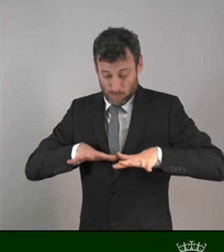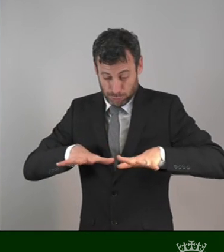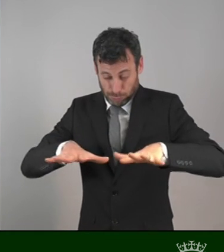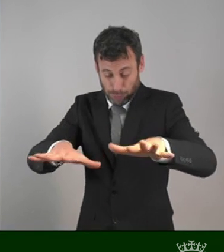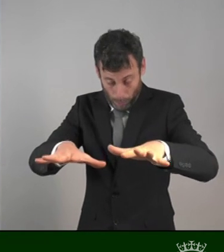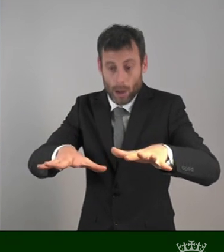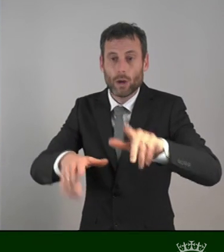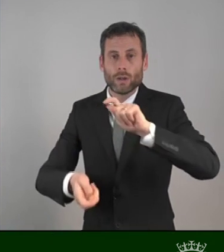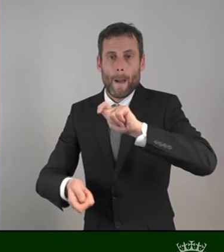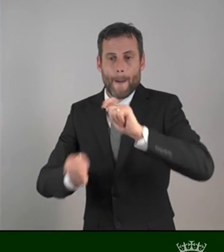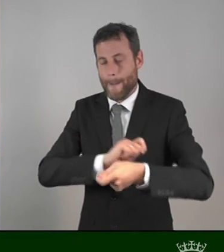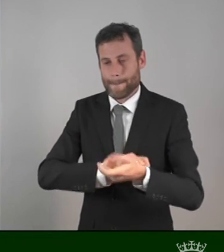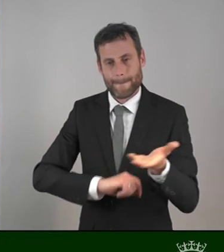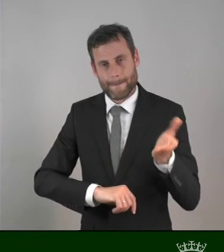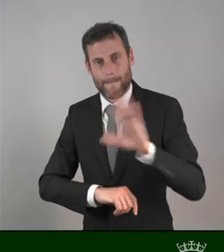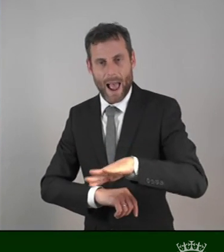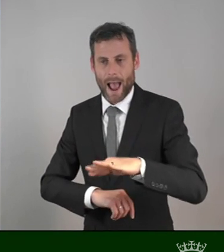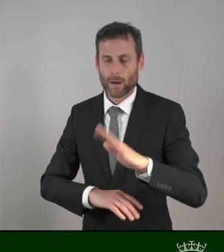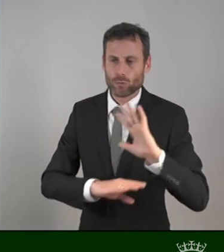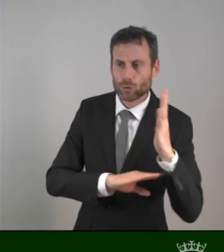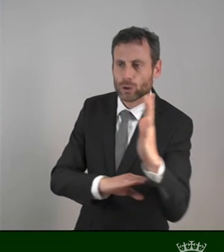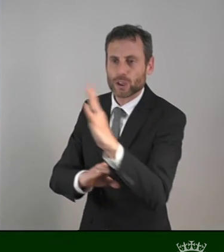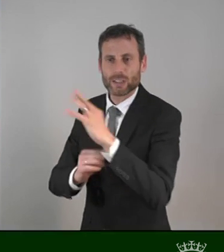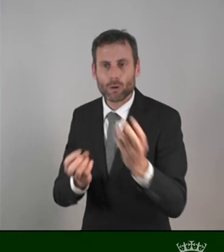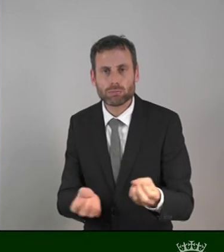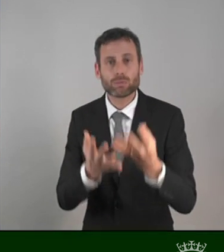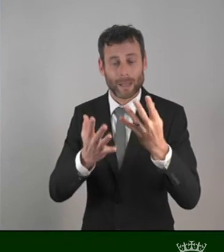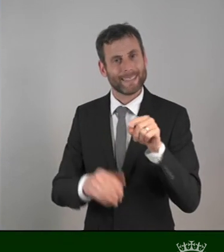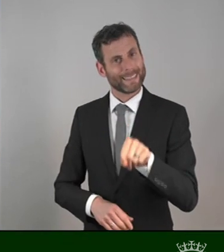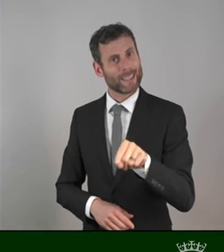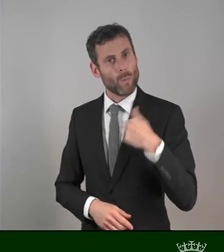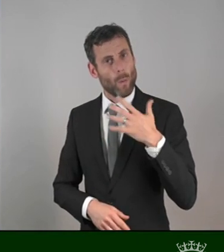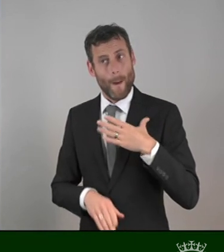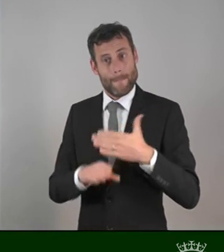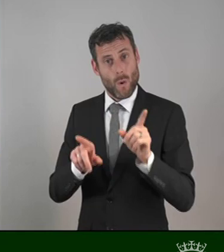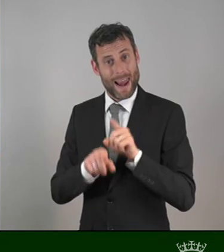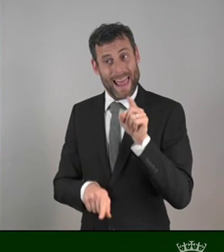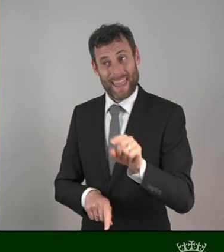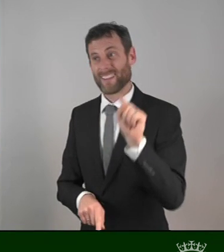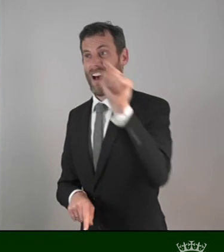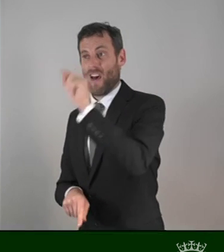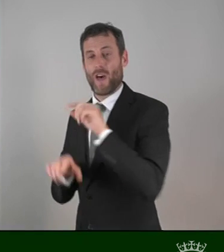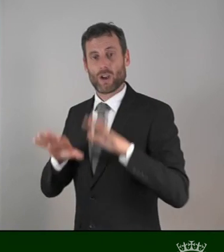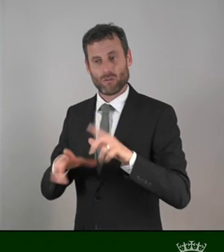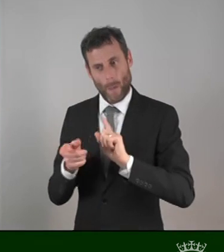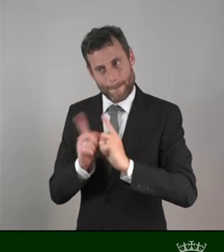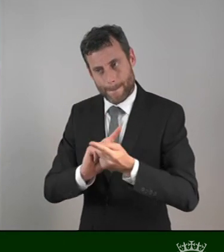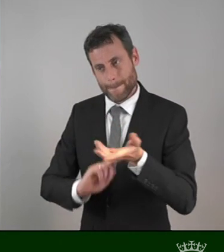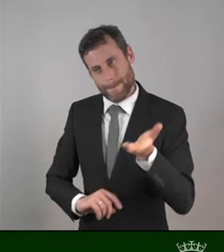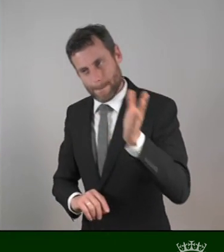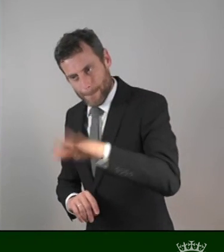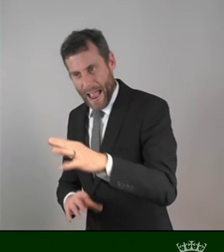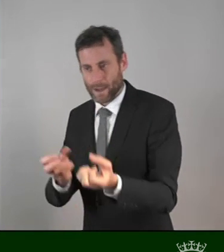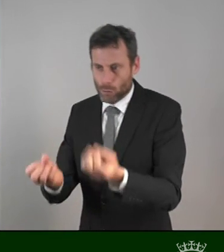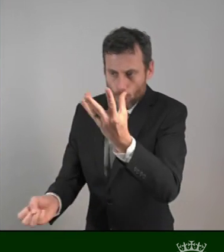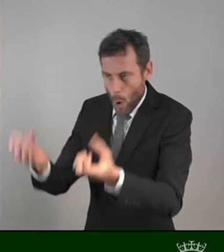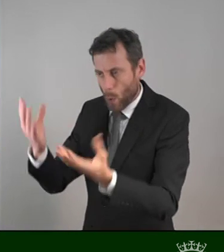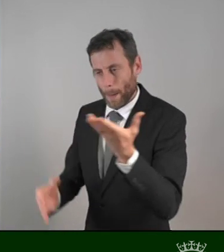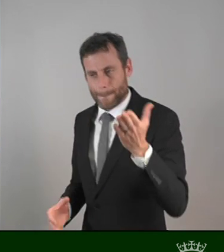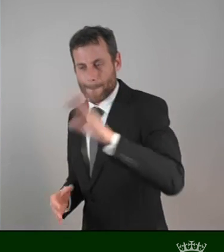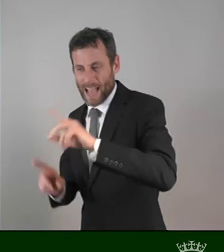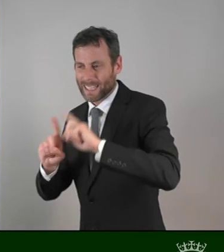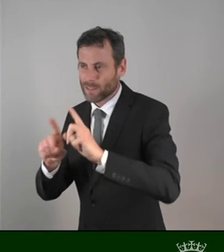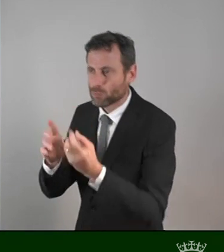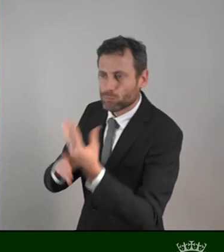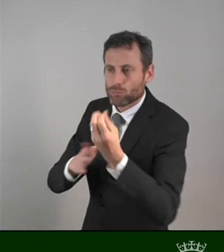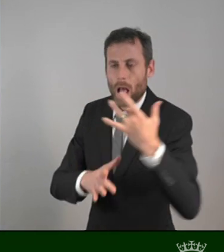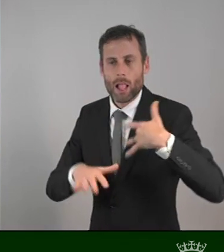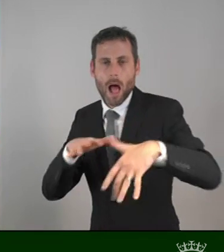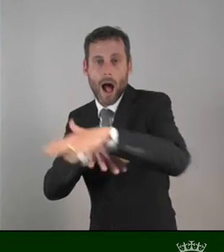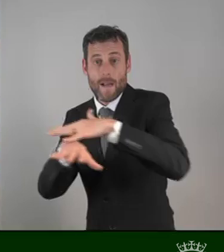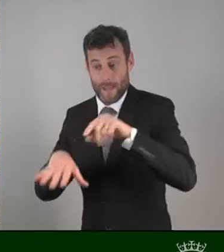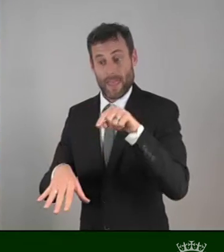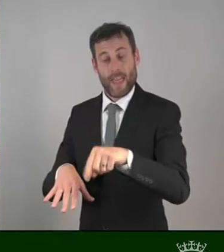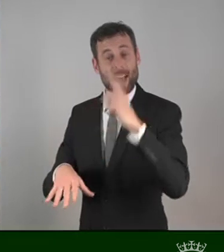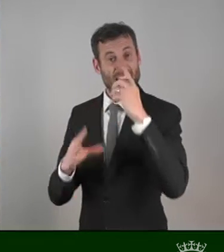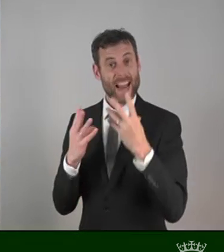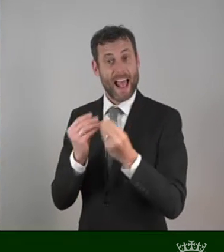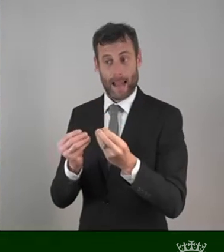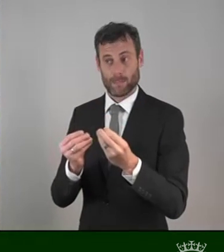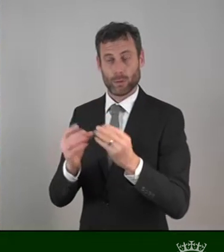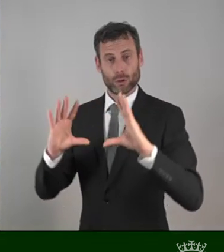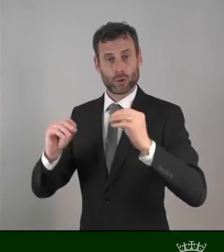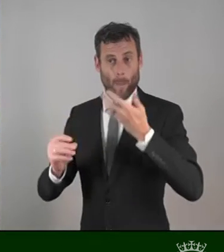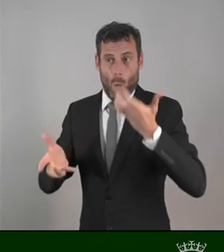While we are already doing good work on restoring environment around the world, will he ensure that we step up our work through the Department for International Development to restore biodiversity, and in doing so, help to tackle climate change?